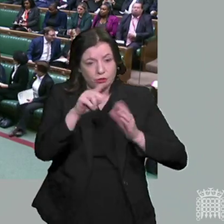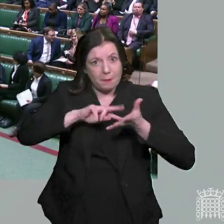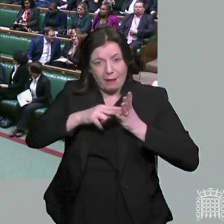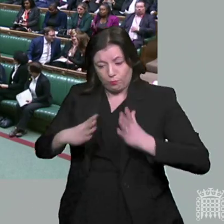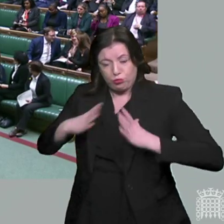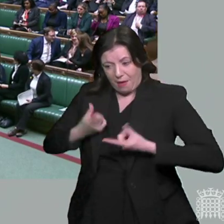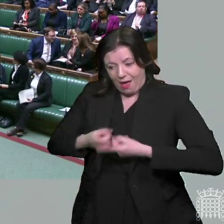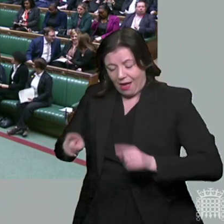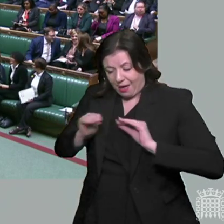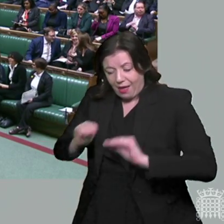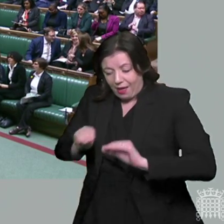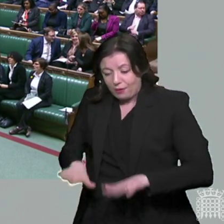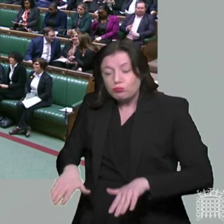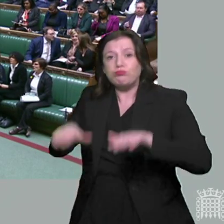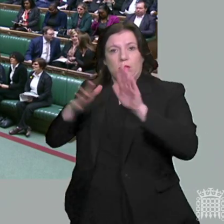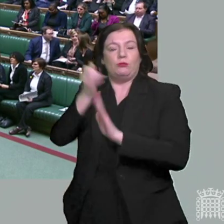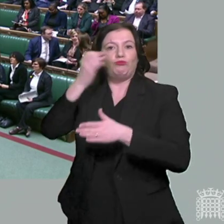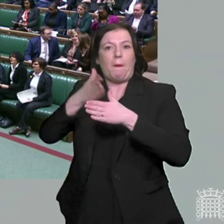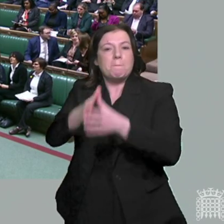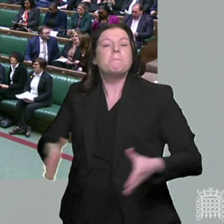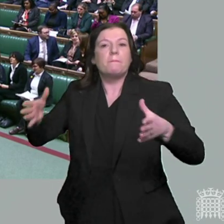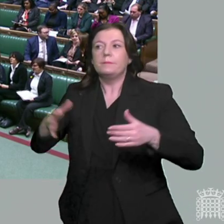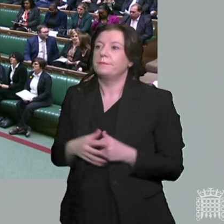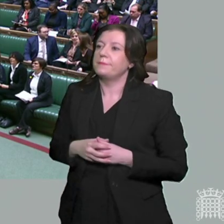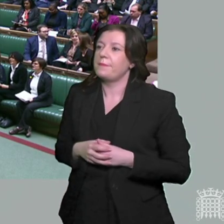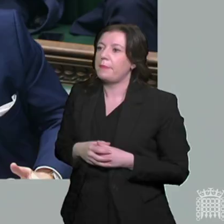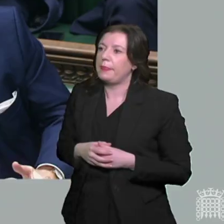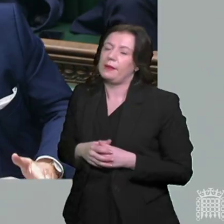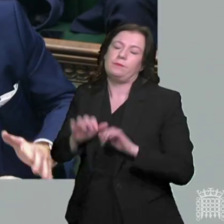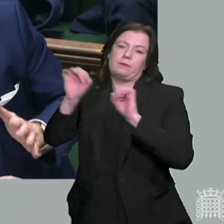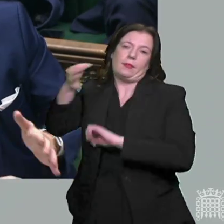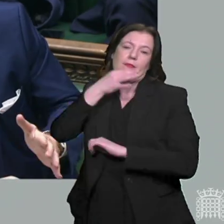That is an excellent question because skills are key.